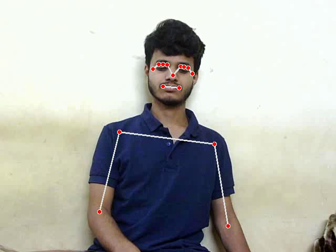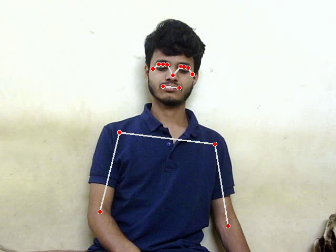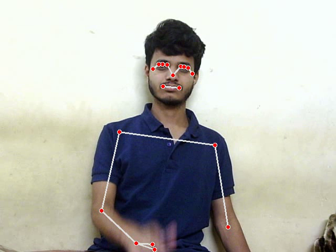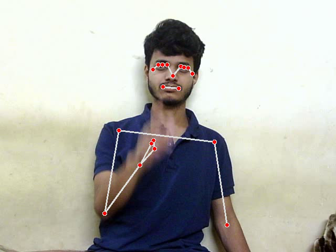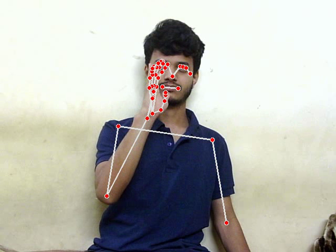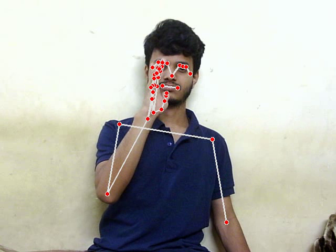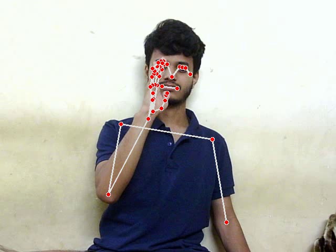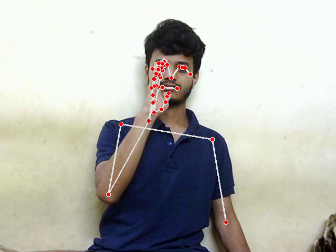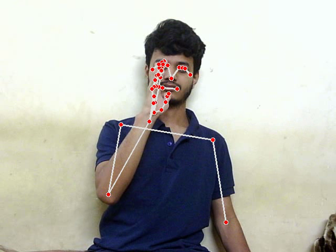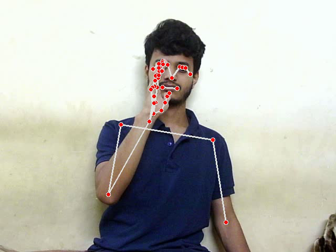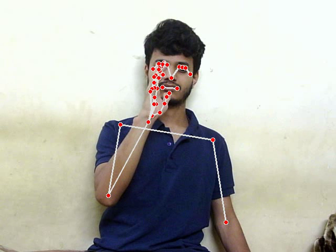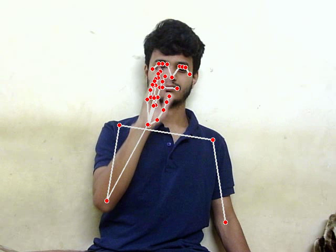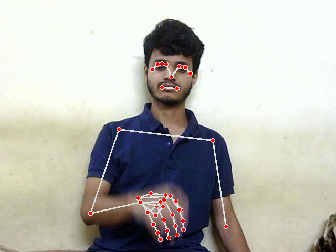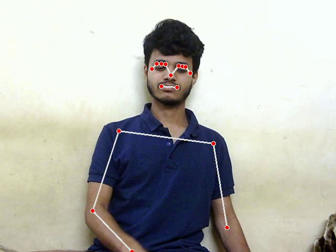mother